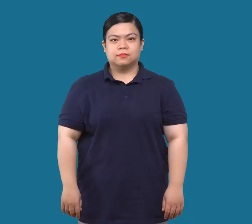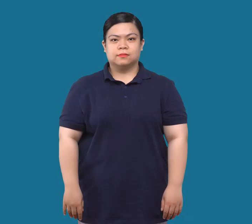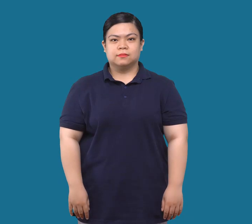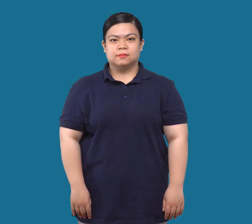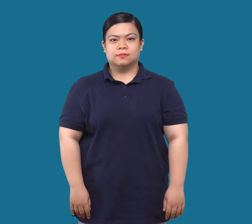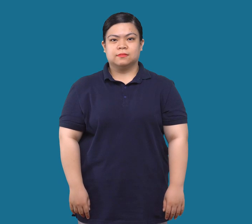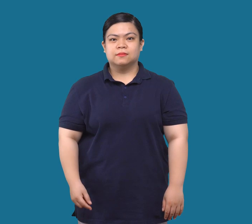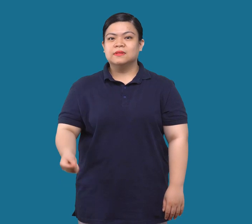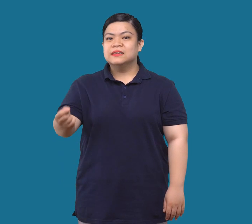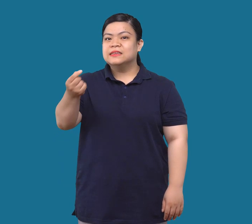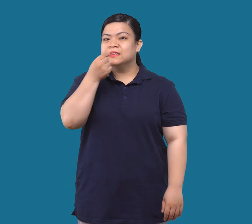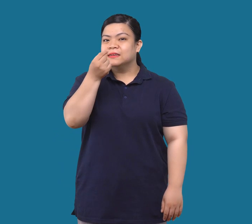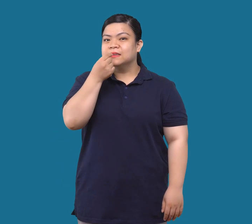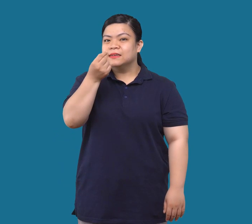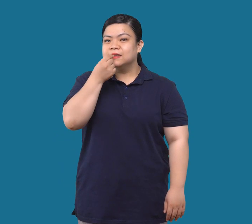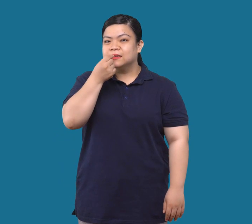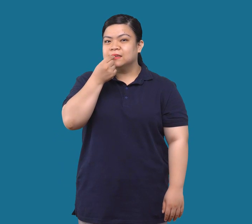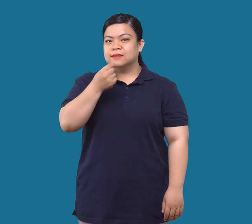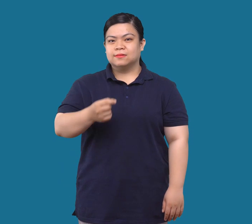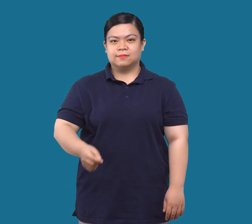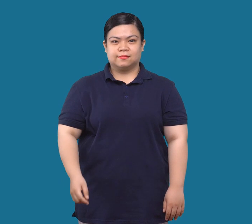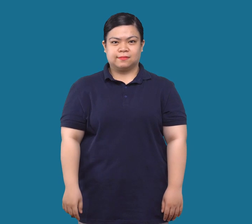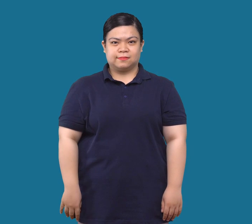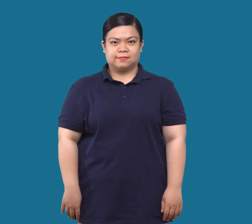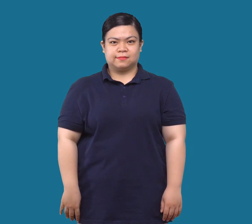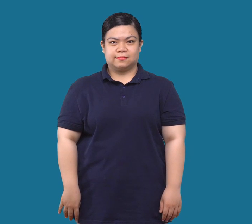tăm